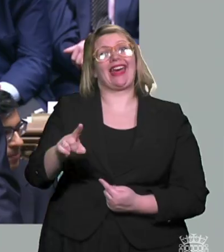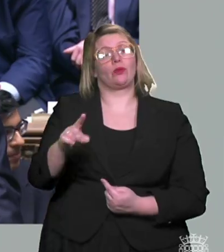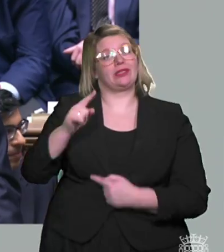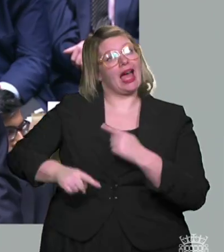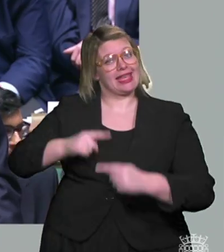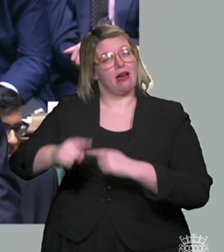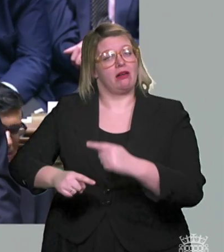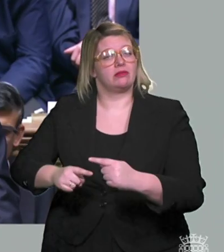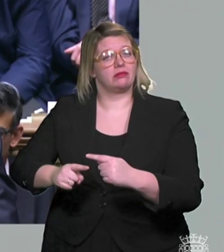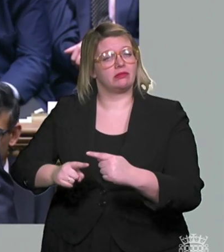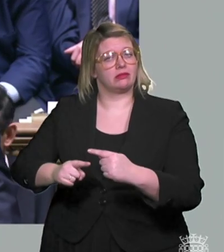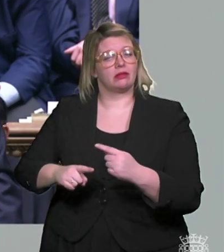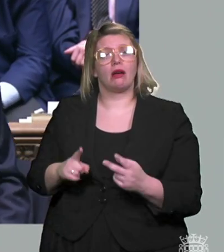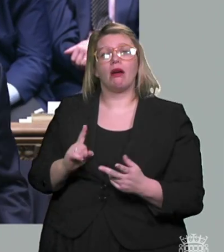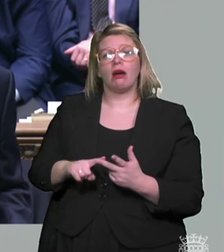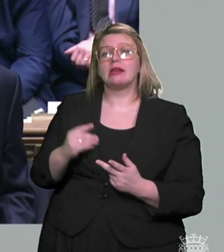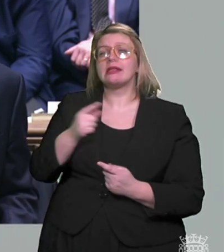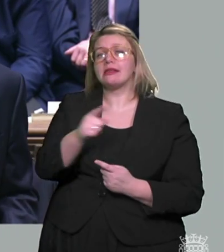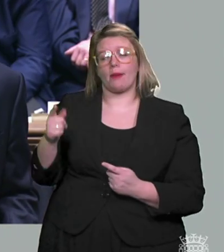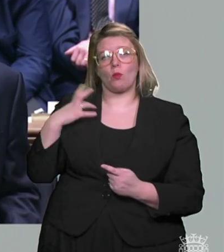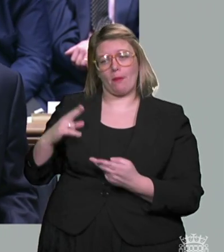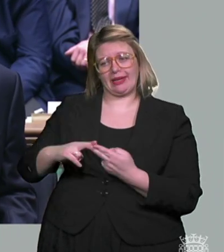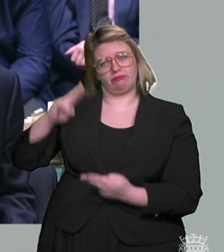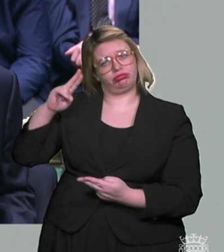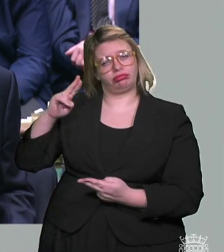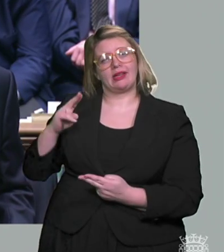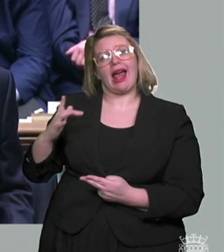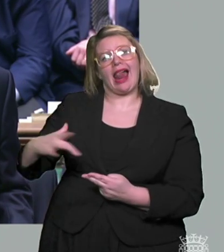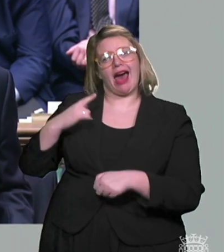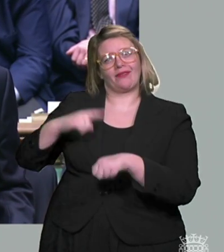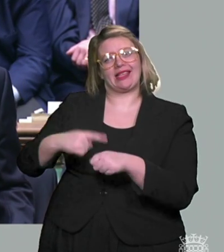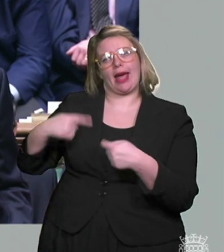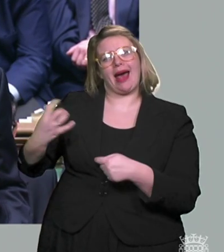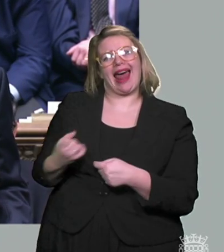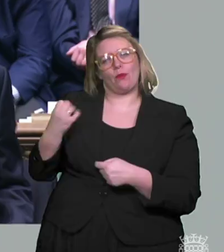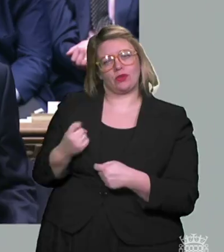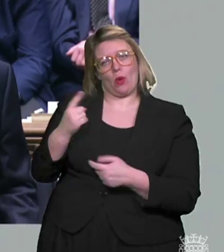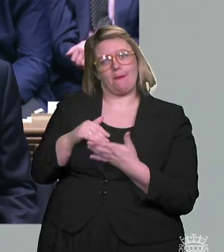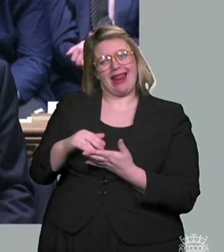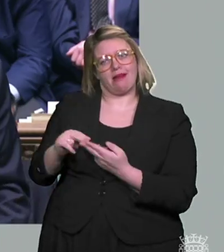Some have also asked me to increase the lifetime allowance from its £1 million limit.